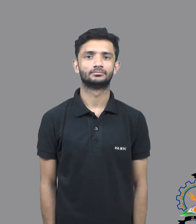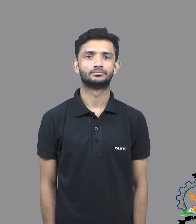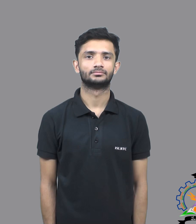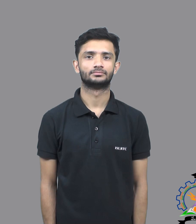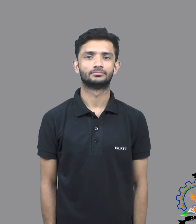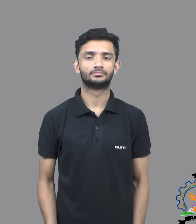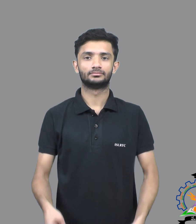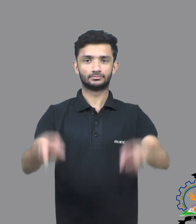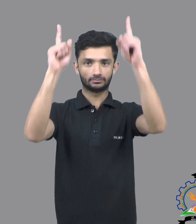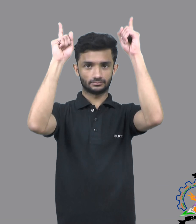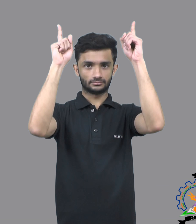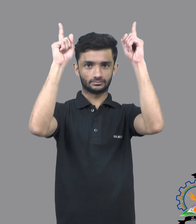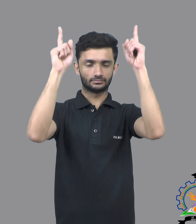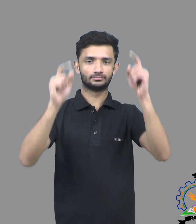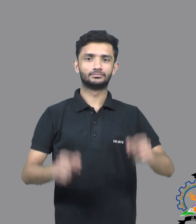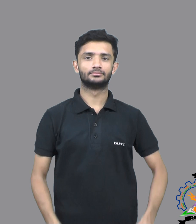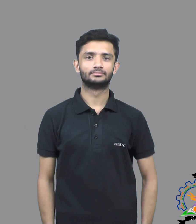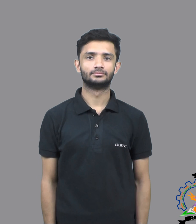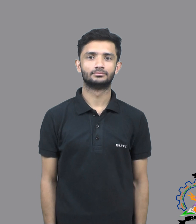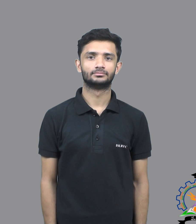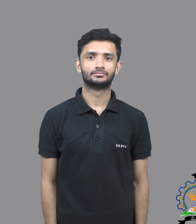Six (Cricket)